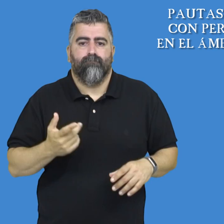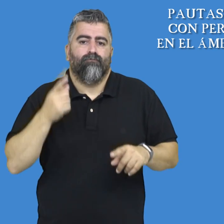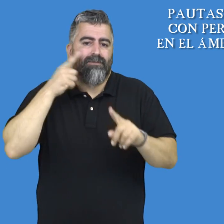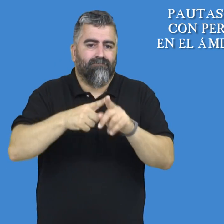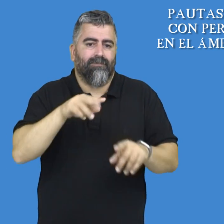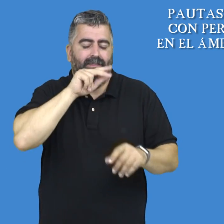objetivo